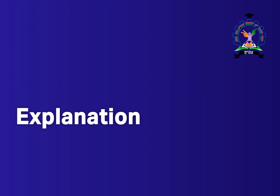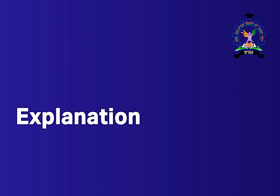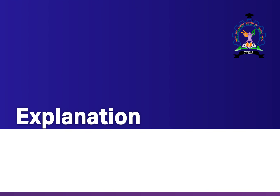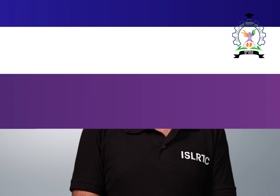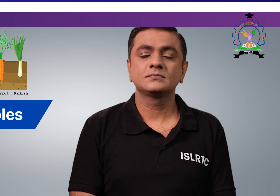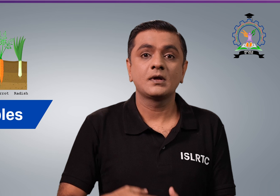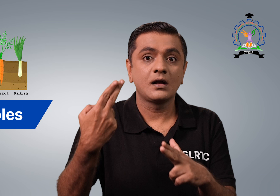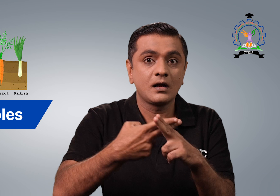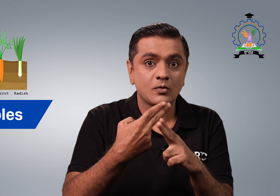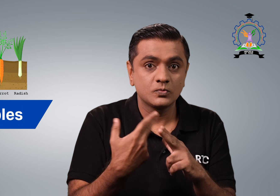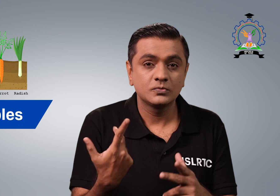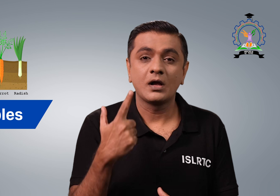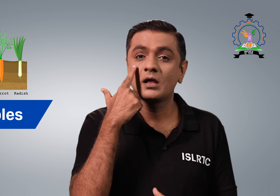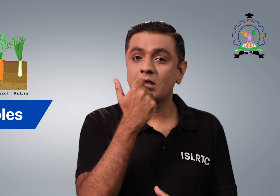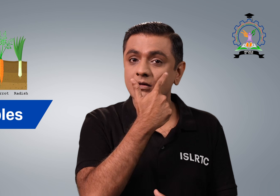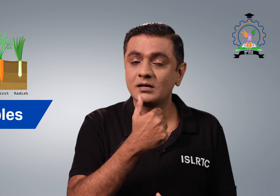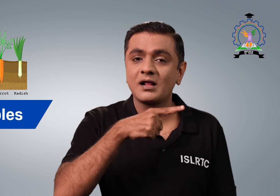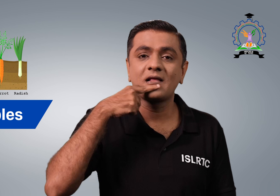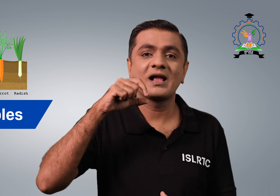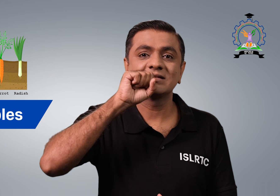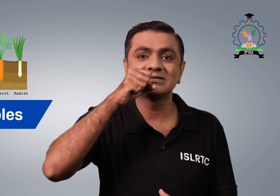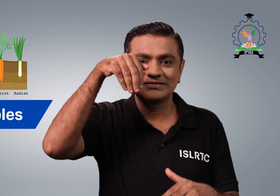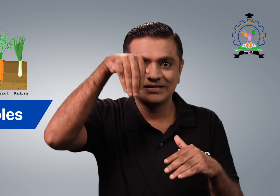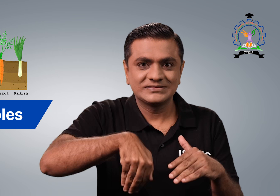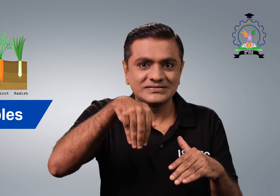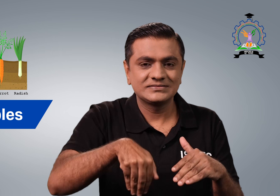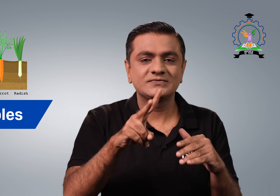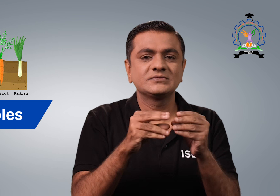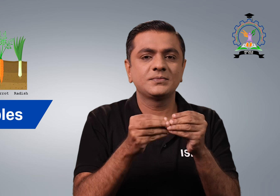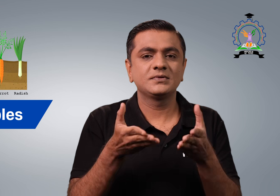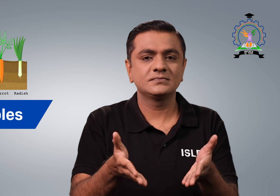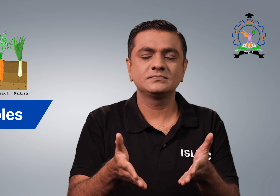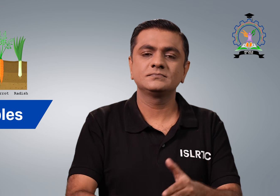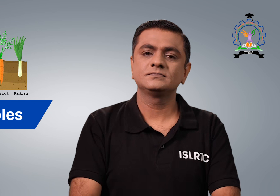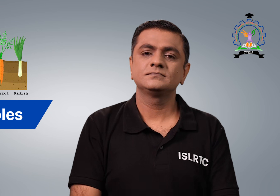Potatoes, onions, and carrots that grow underground are called root vegetables.